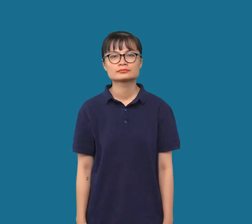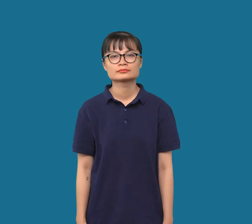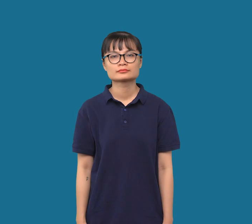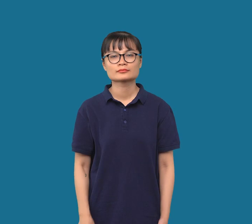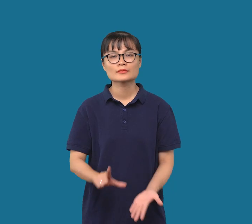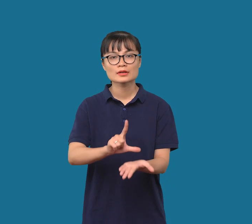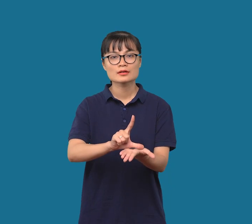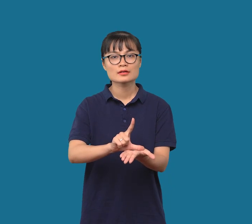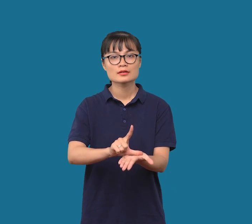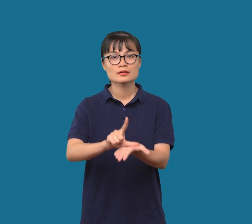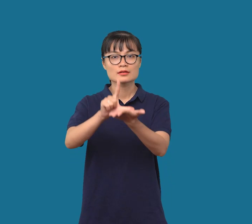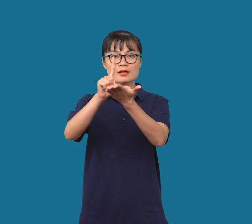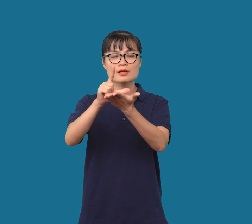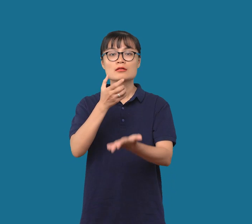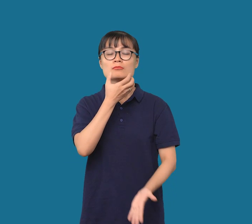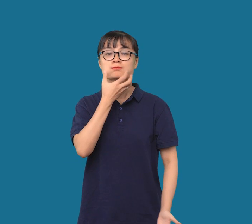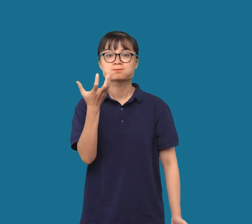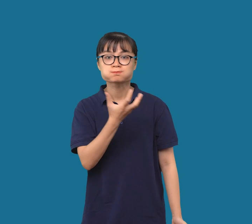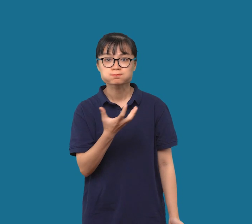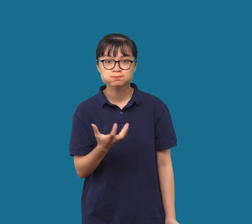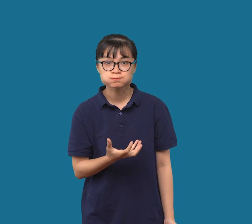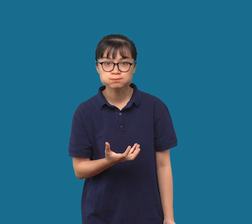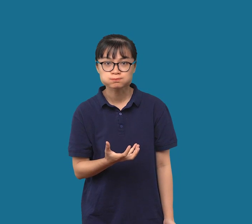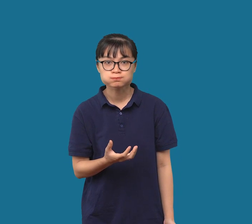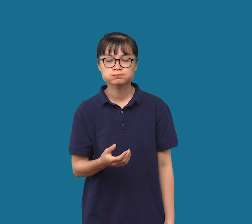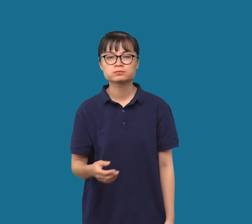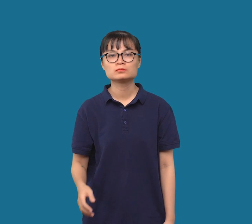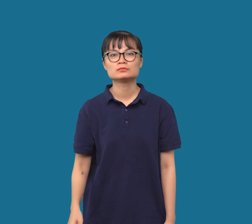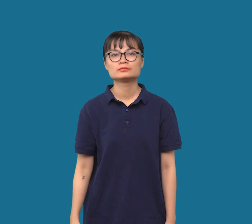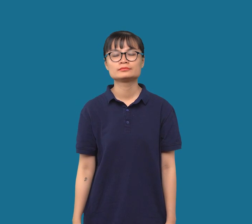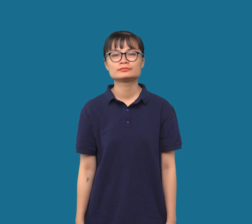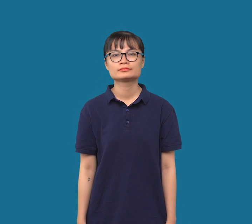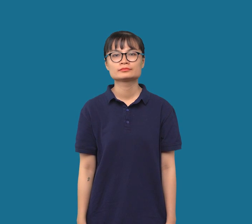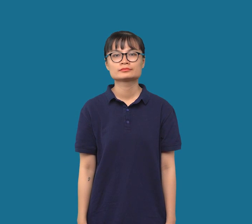lễ Nô-en